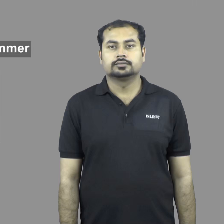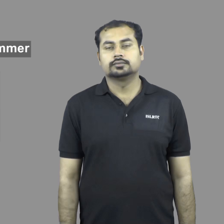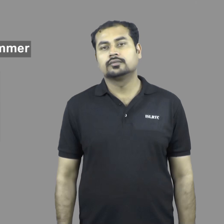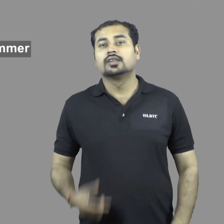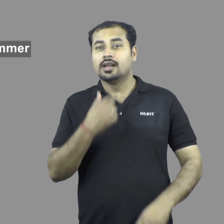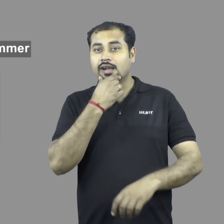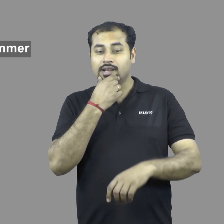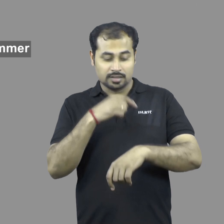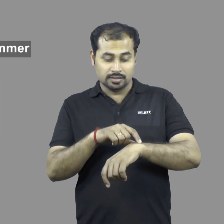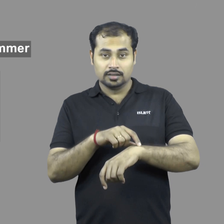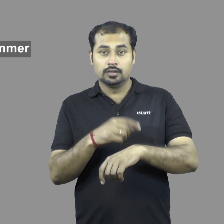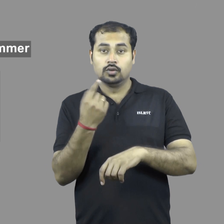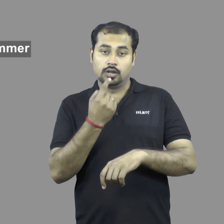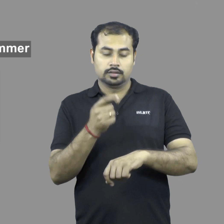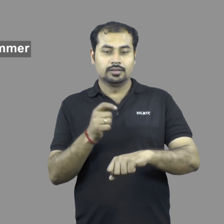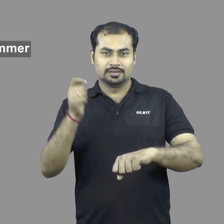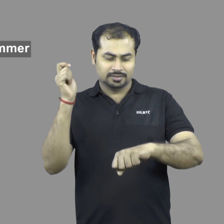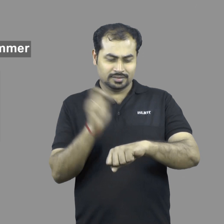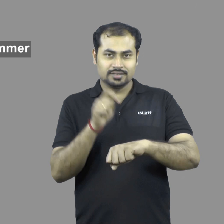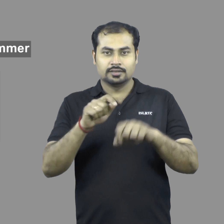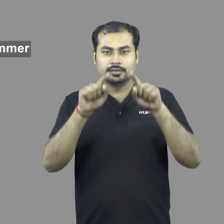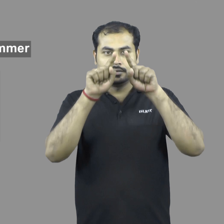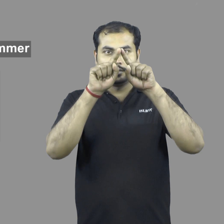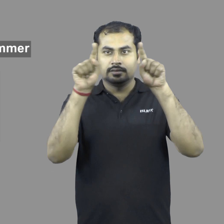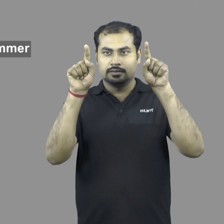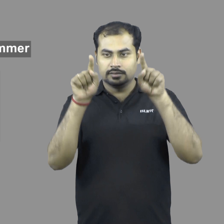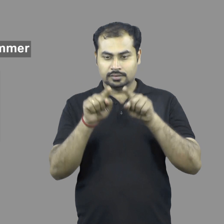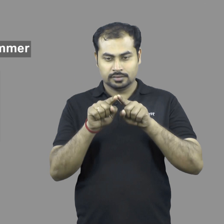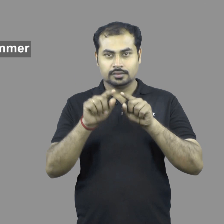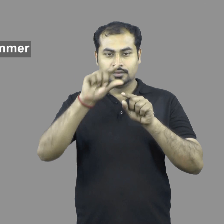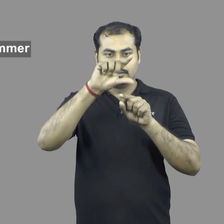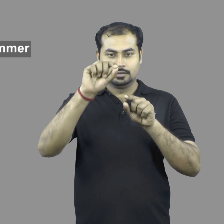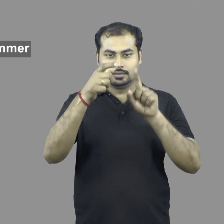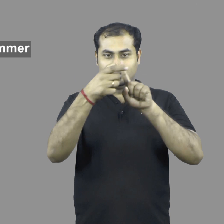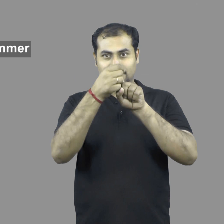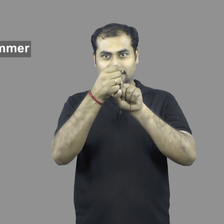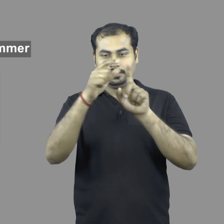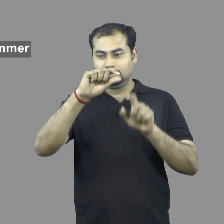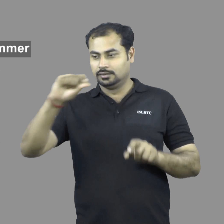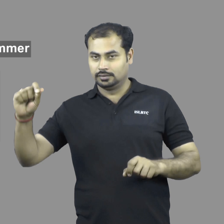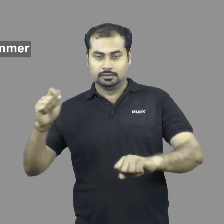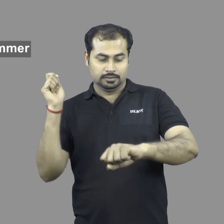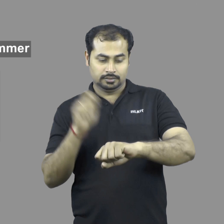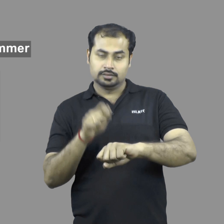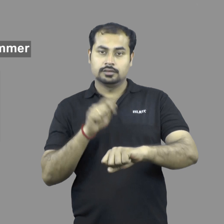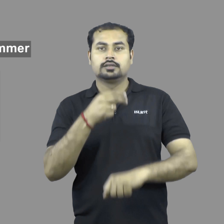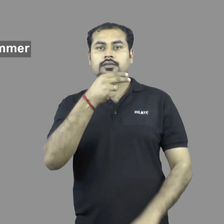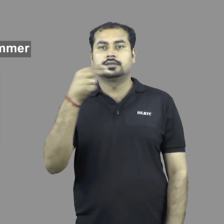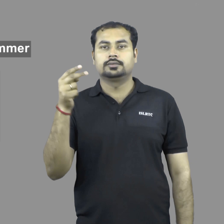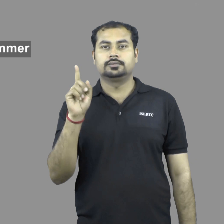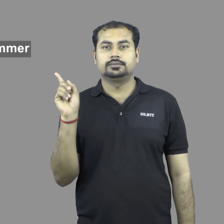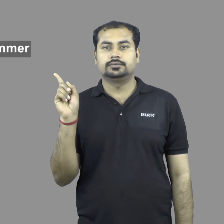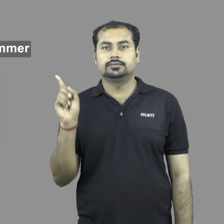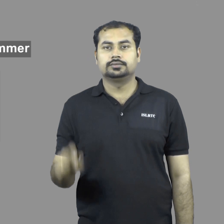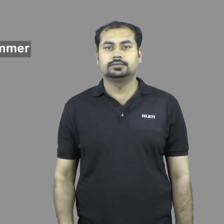Percussion Hammer